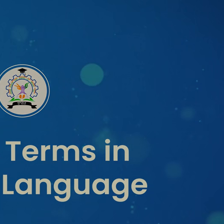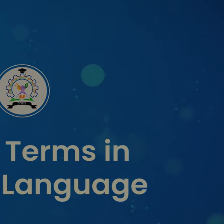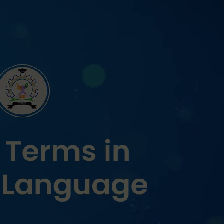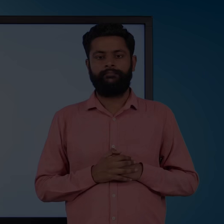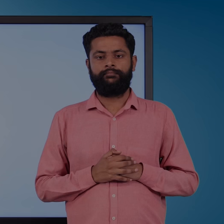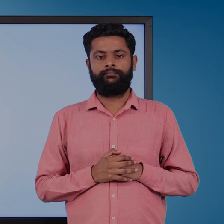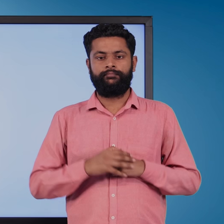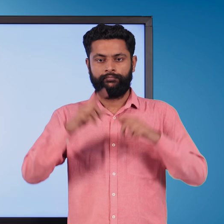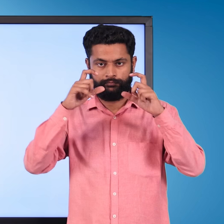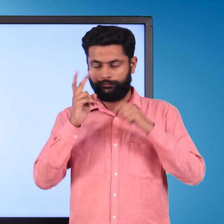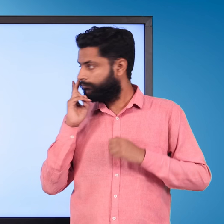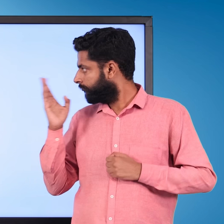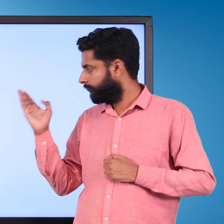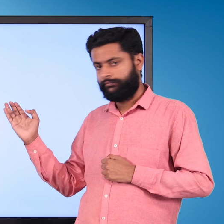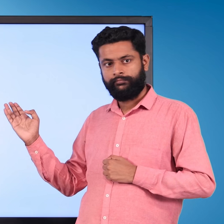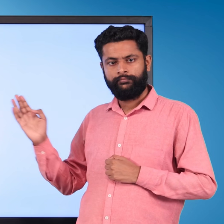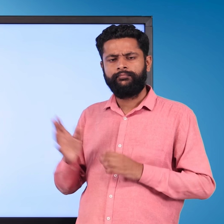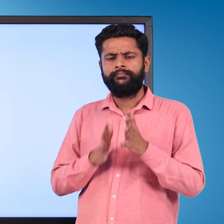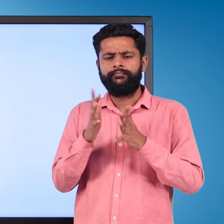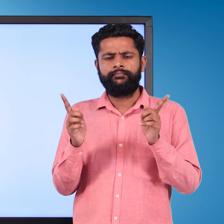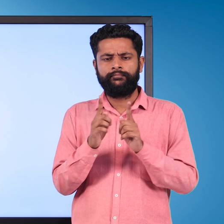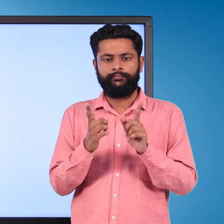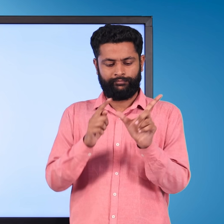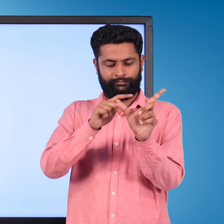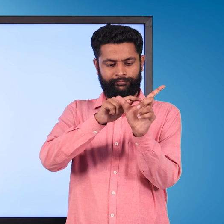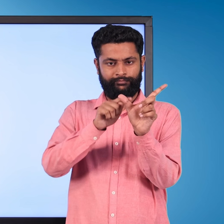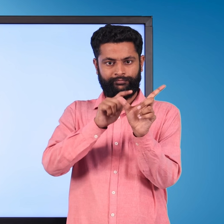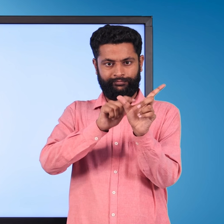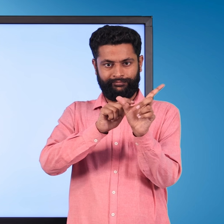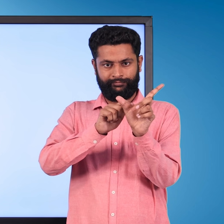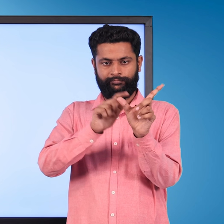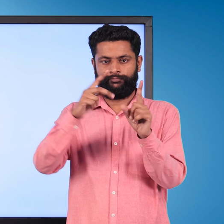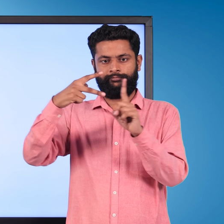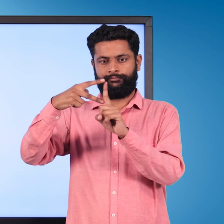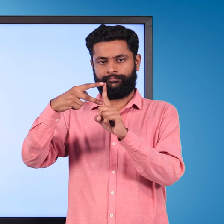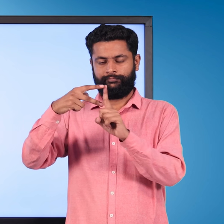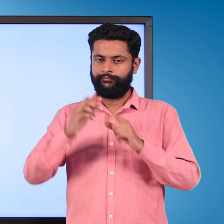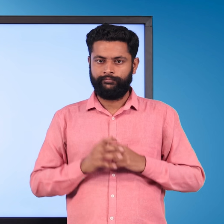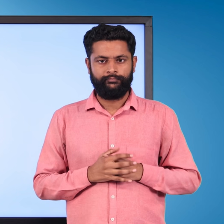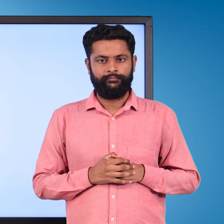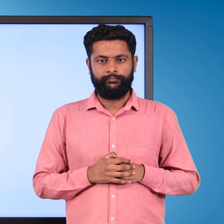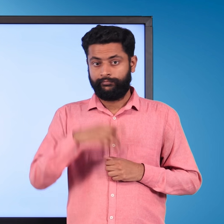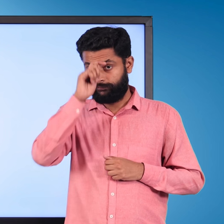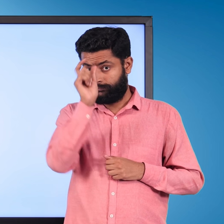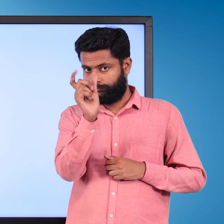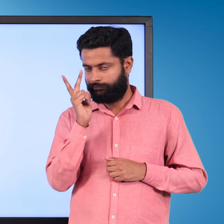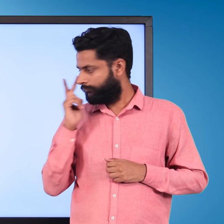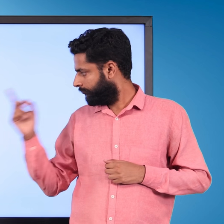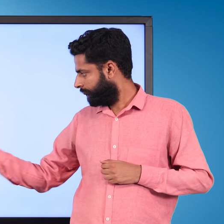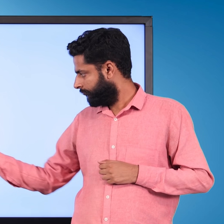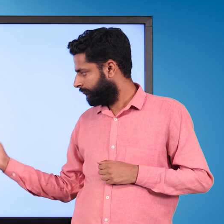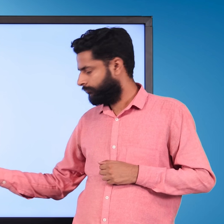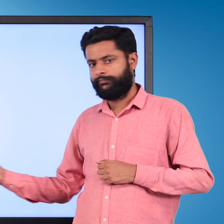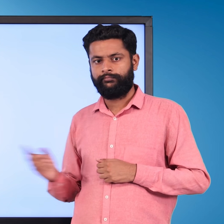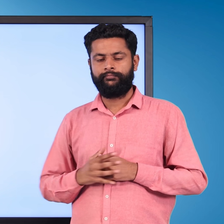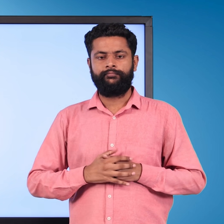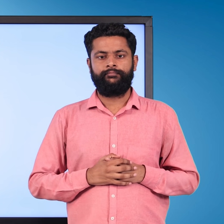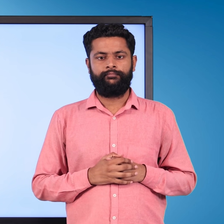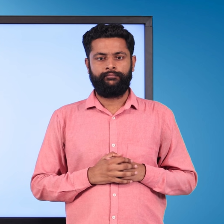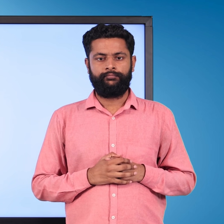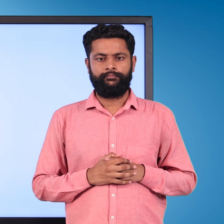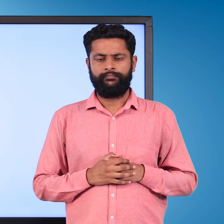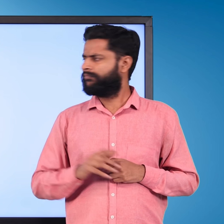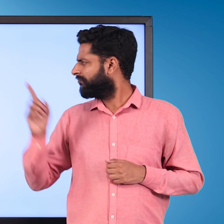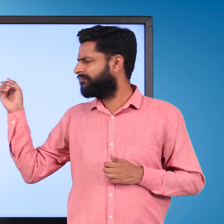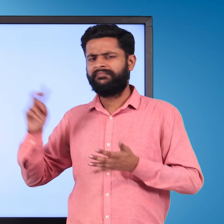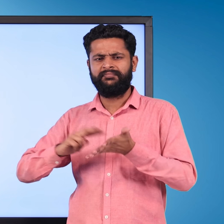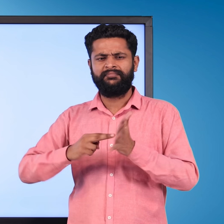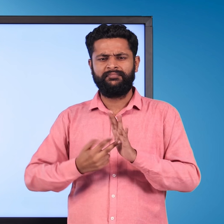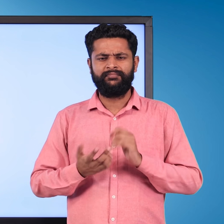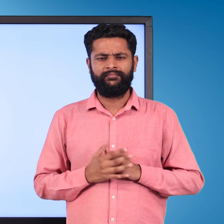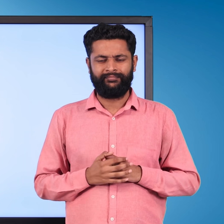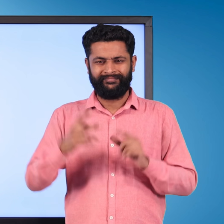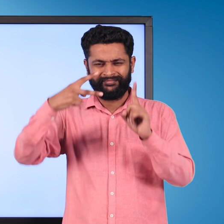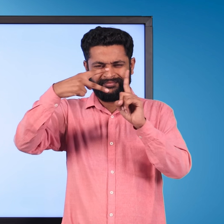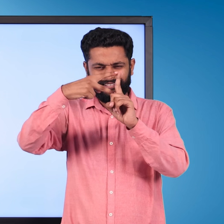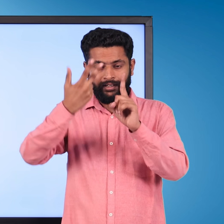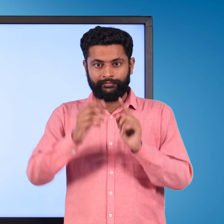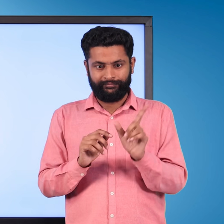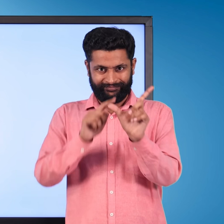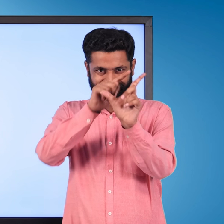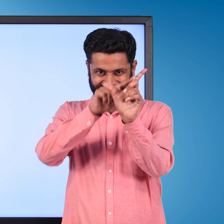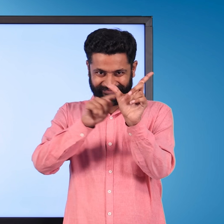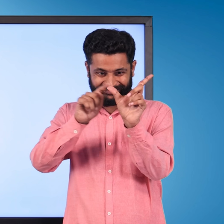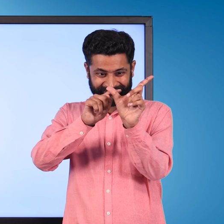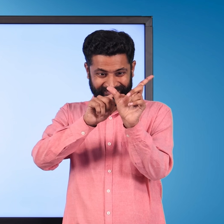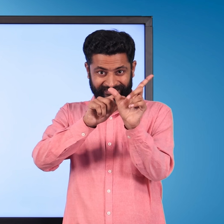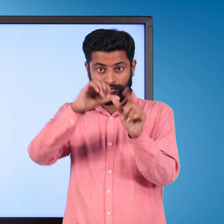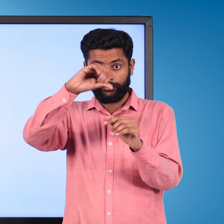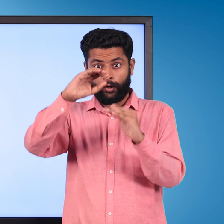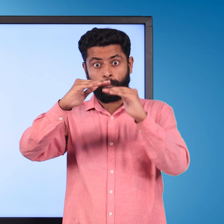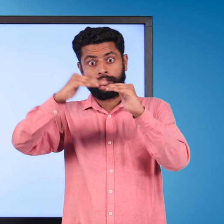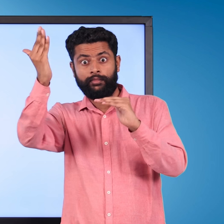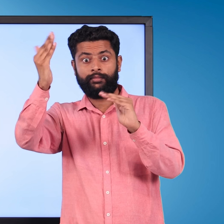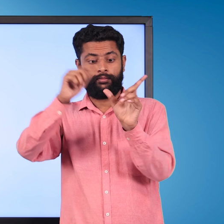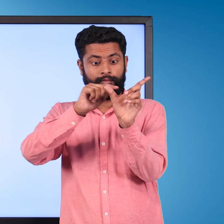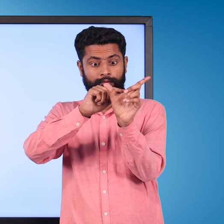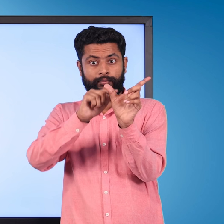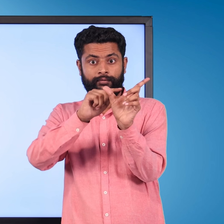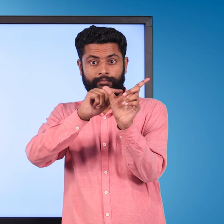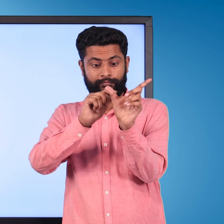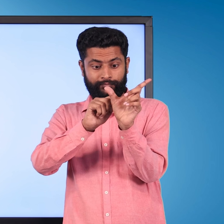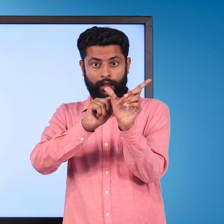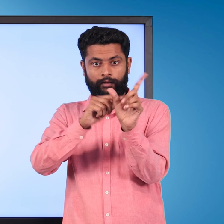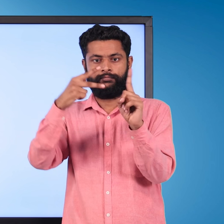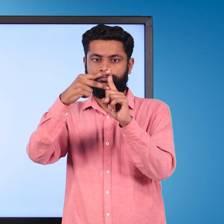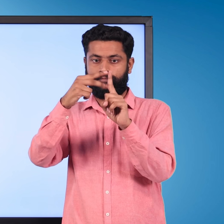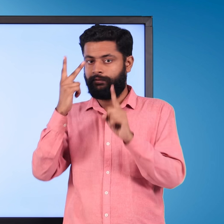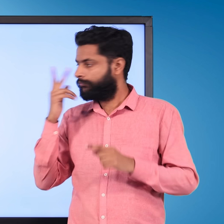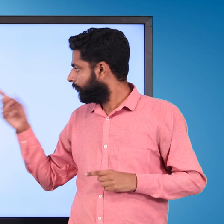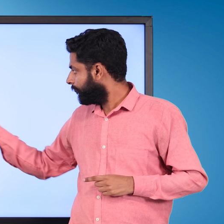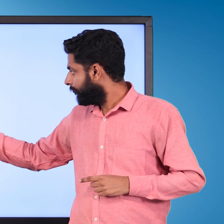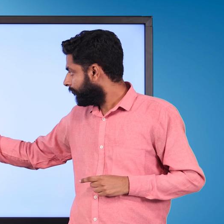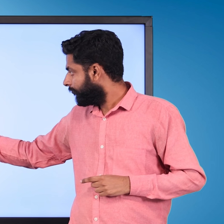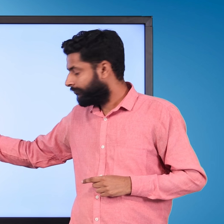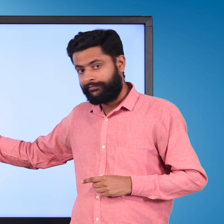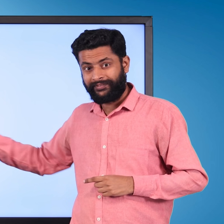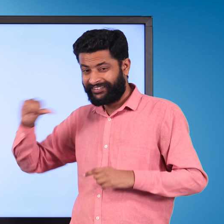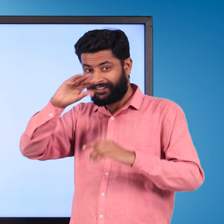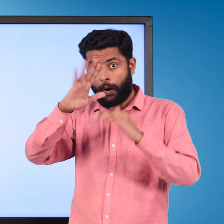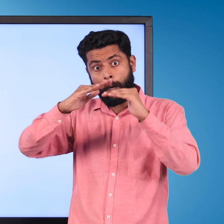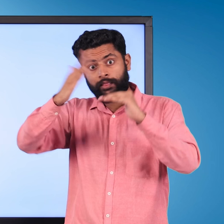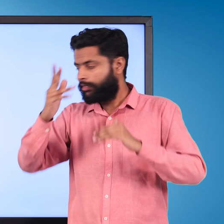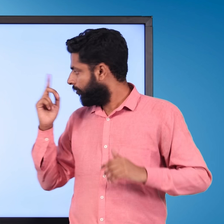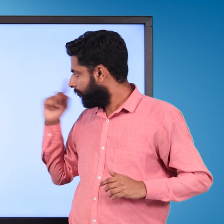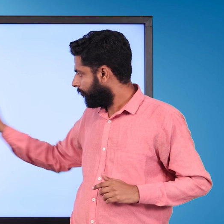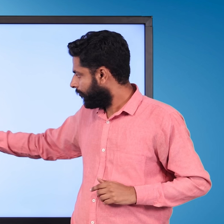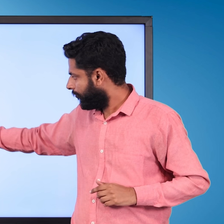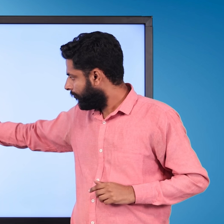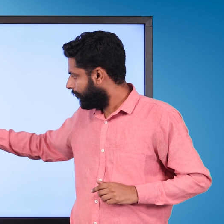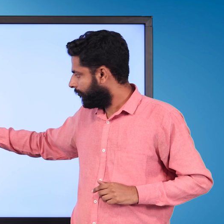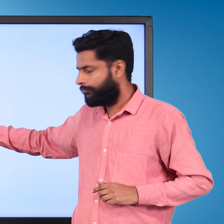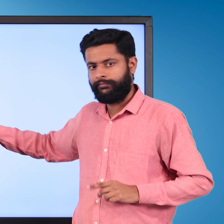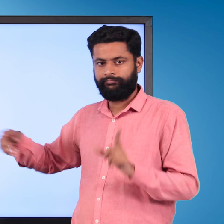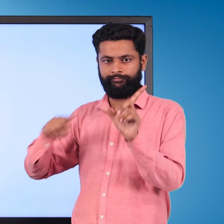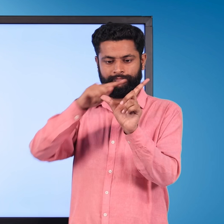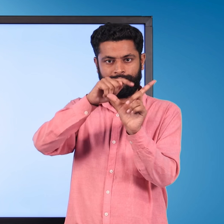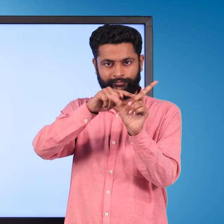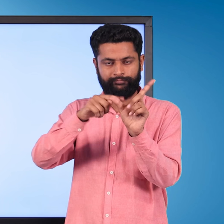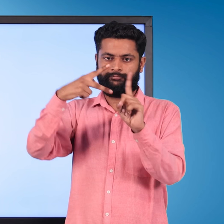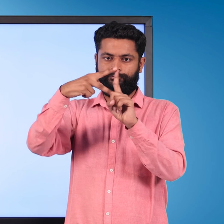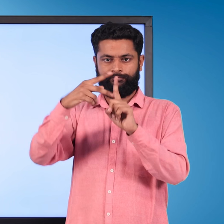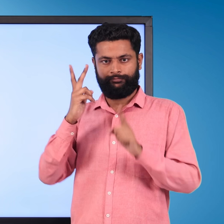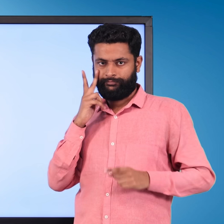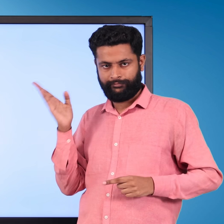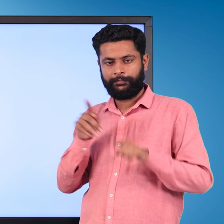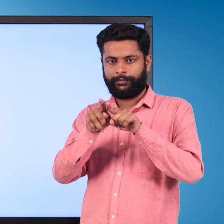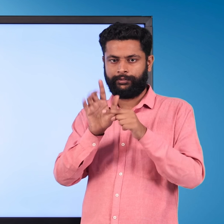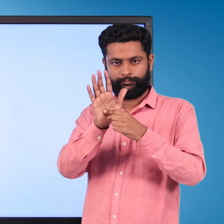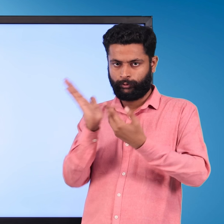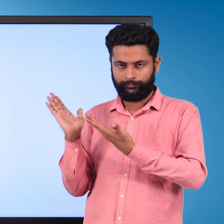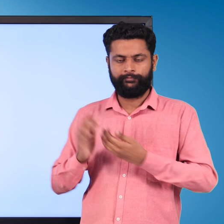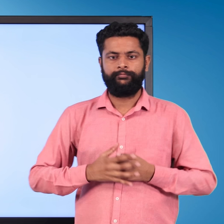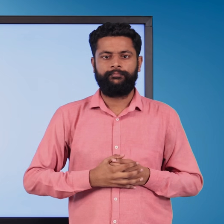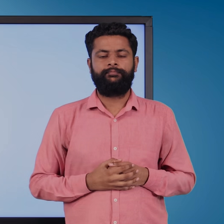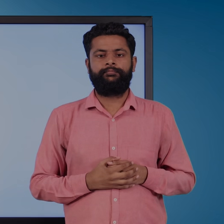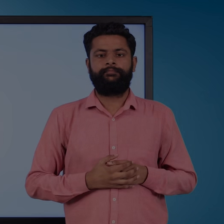This sign means obtuse angled triangle. If one angle in a triangle is obtuse, it is called an obtuse angled triangle.